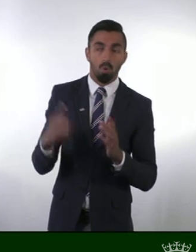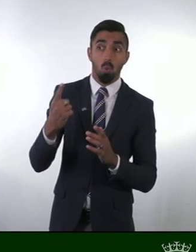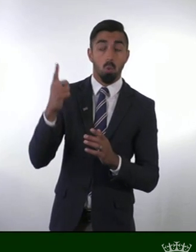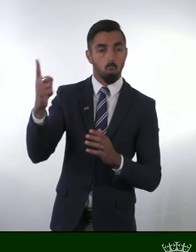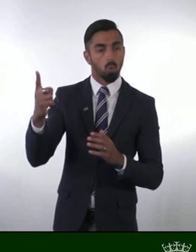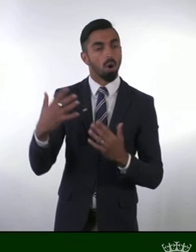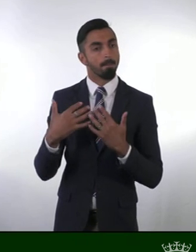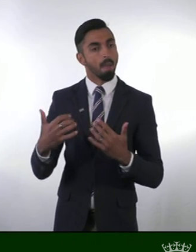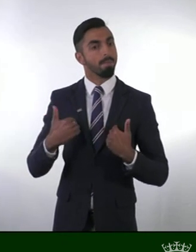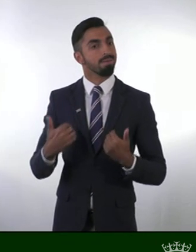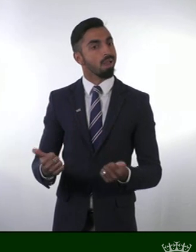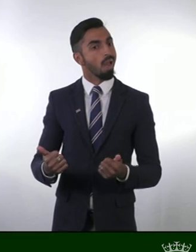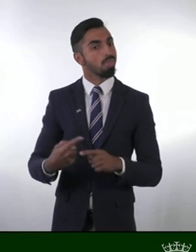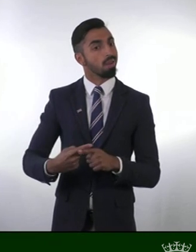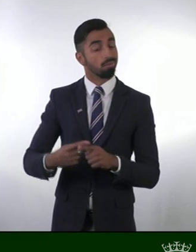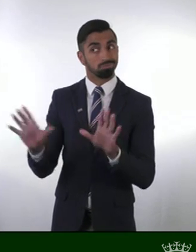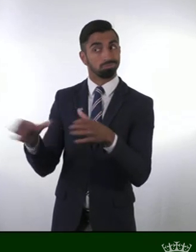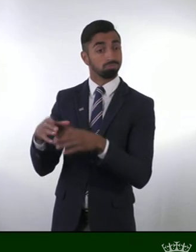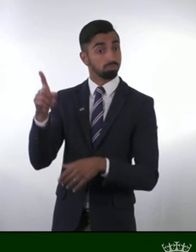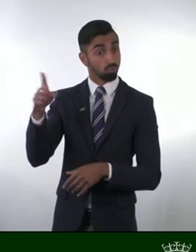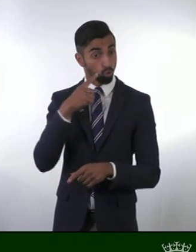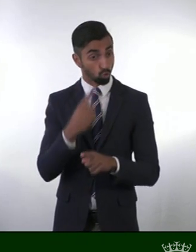That report concluded that death rates are